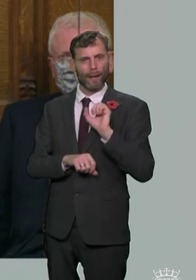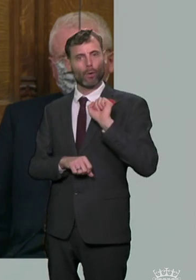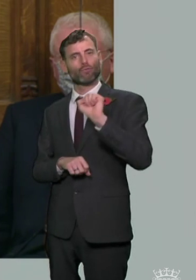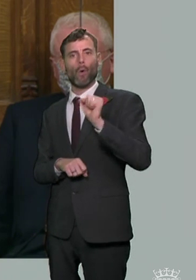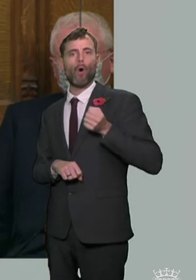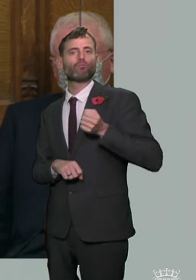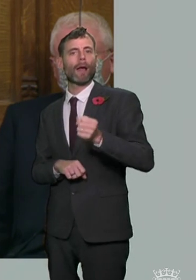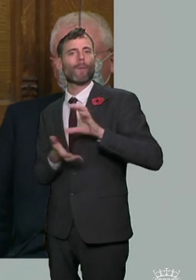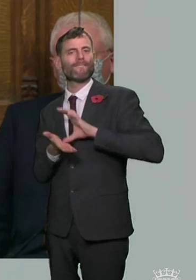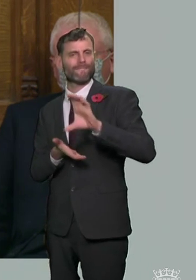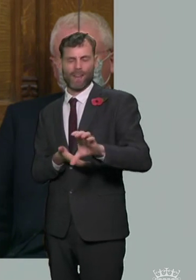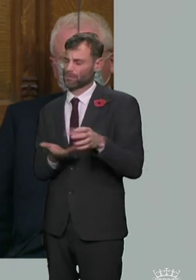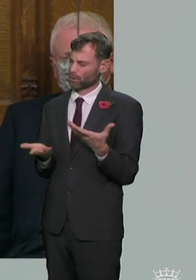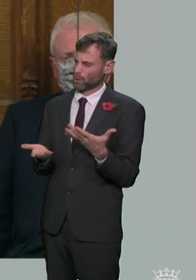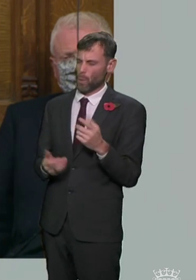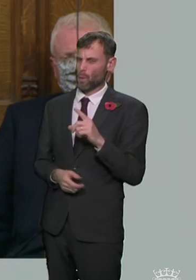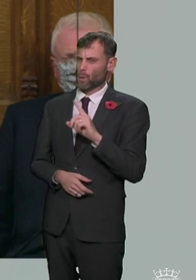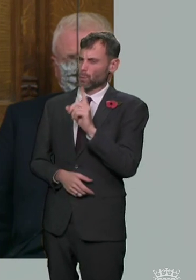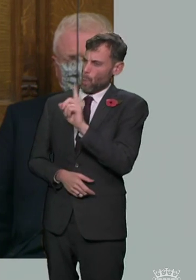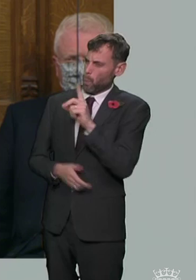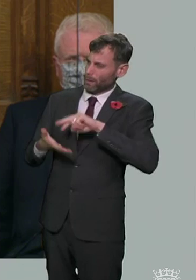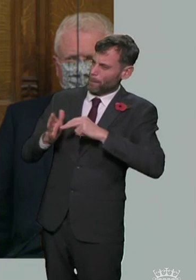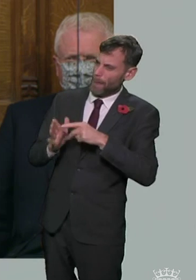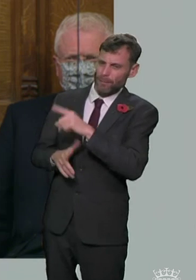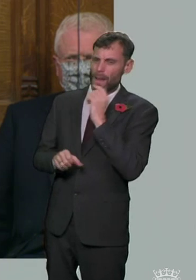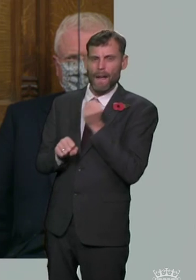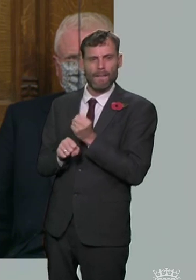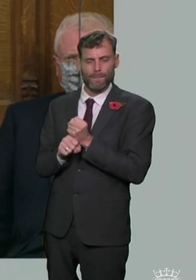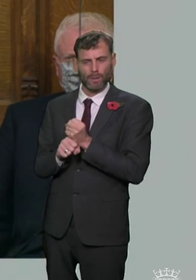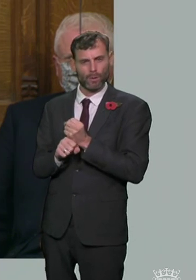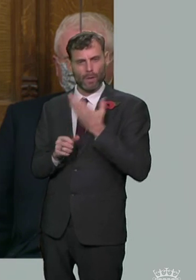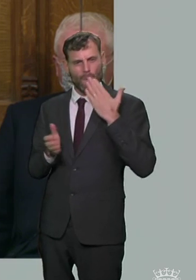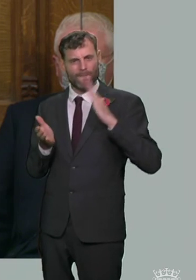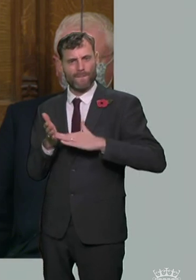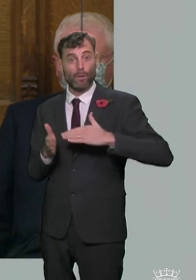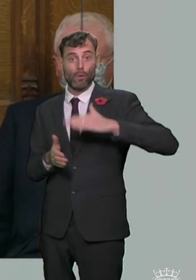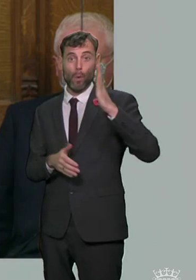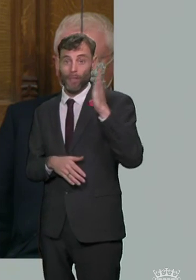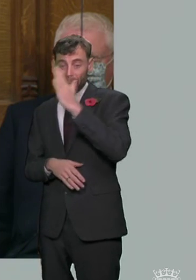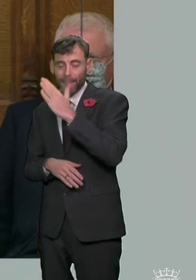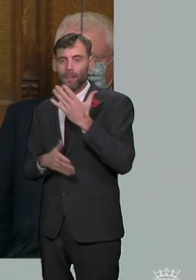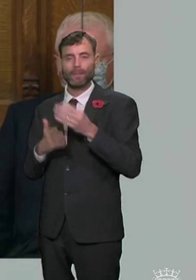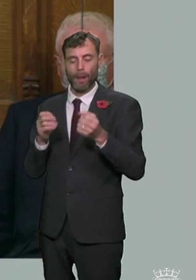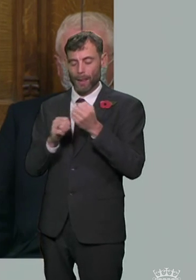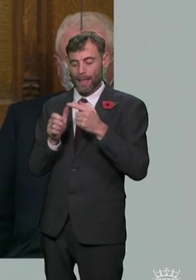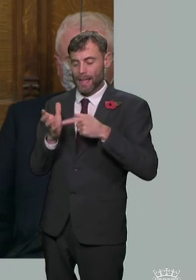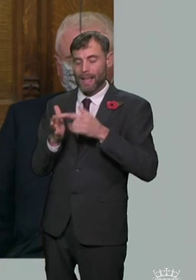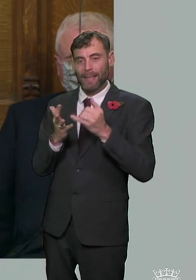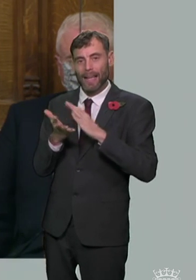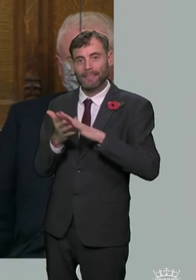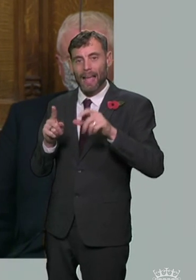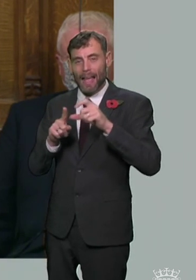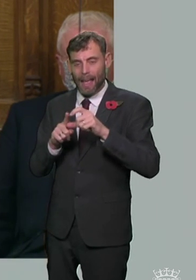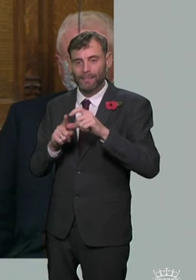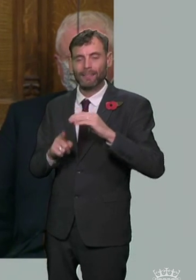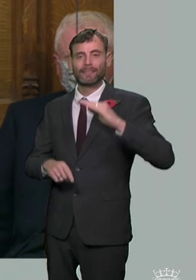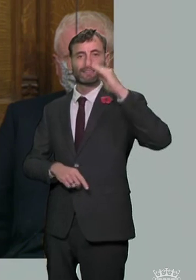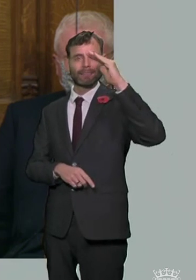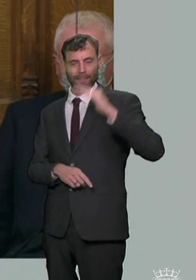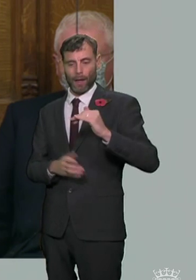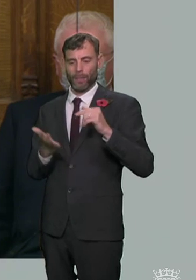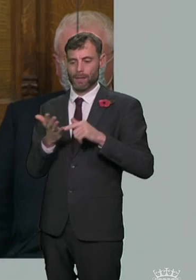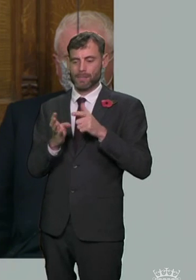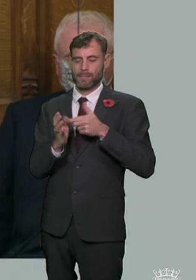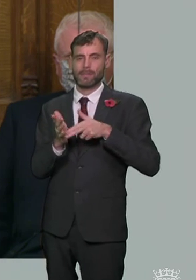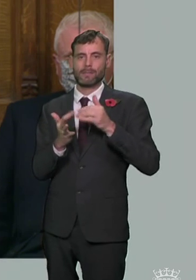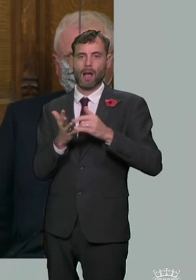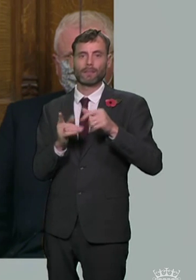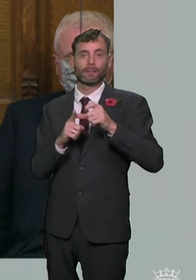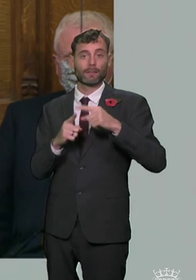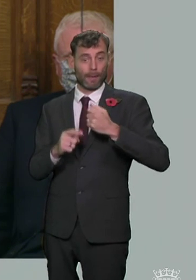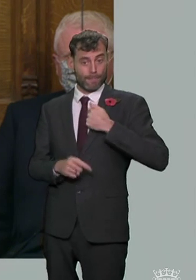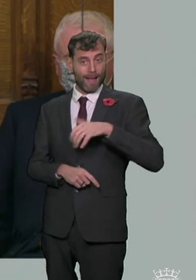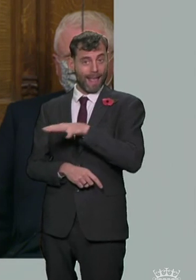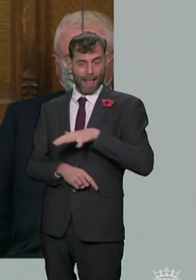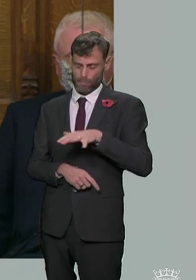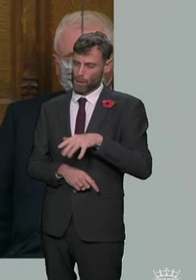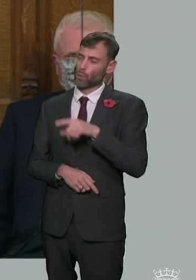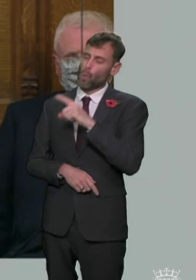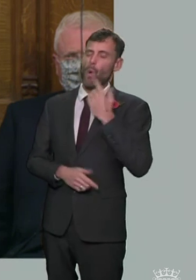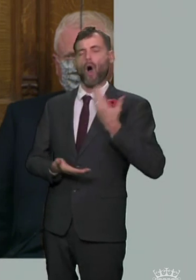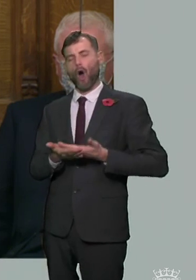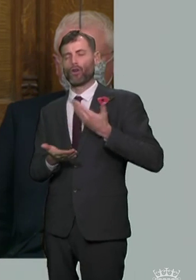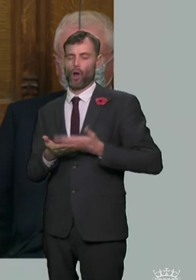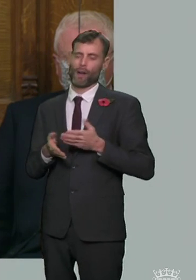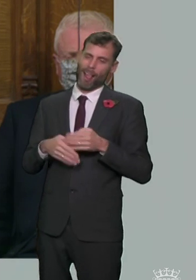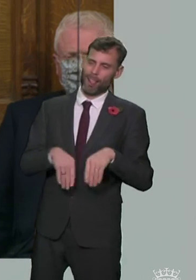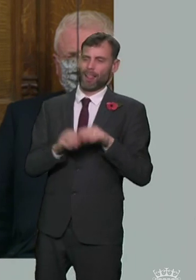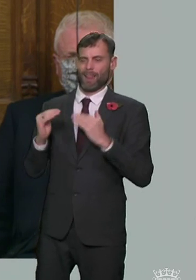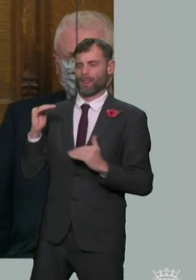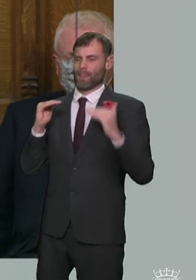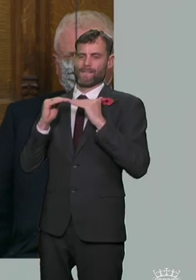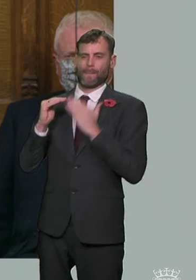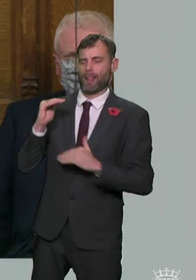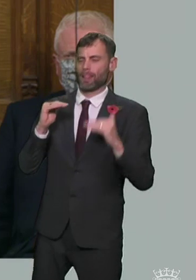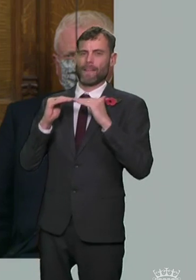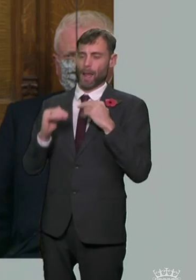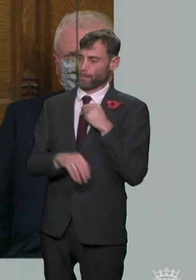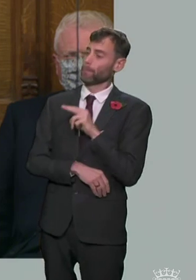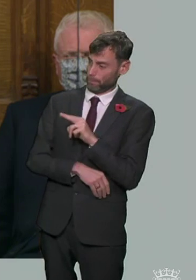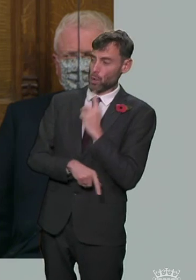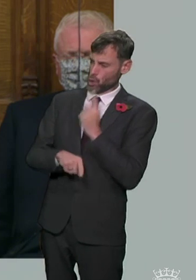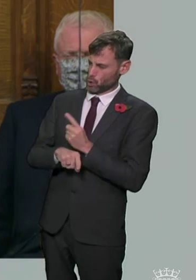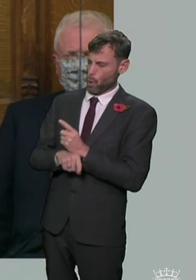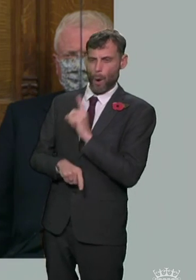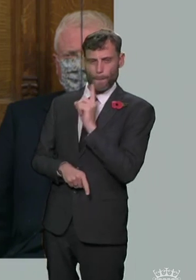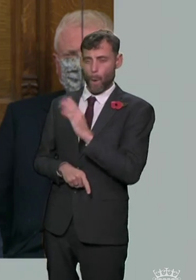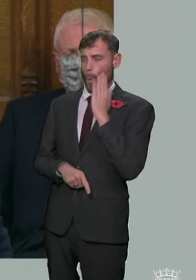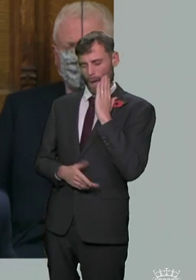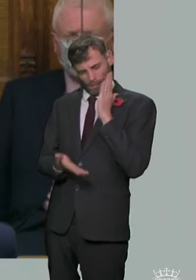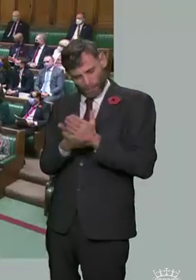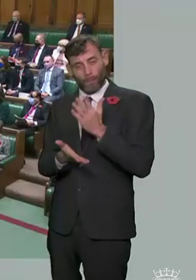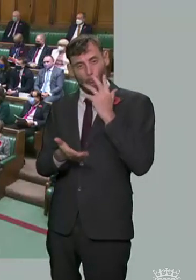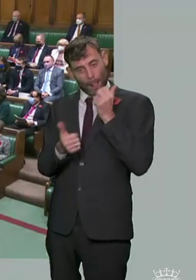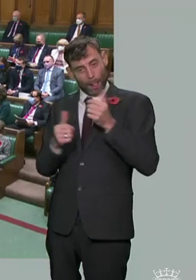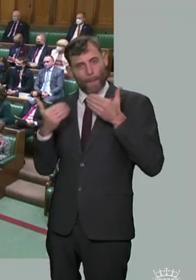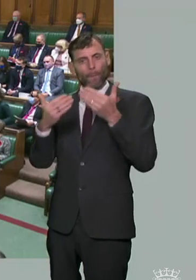Will the Prime Minister tell us what specific plans the Government have to invest in the north-east, in places such as Gateshead and south Tyneside in my constituency, and when will he get serious about levelling up in our communities instead of just using the term as a meaningless, populist slogan?